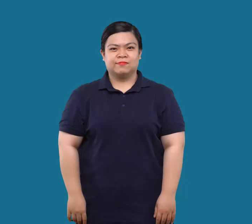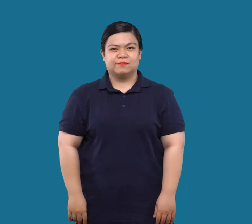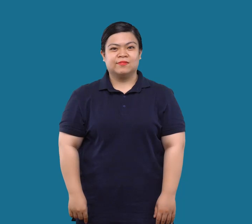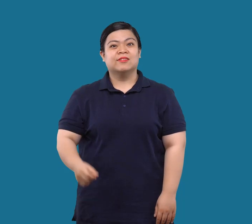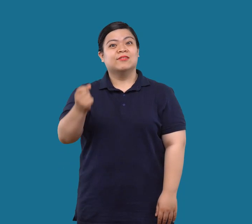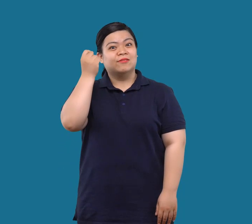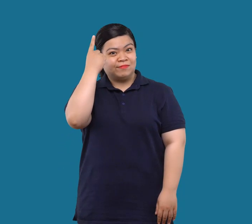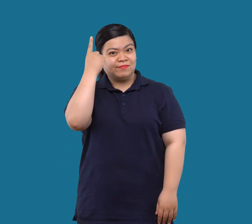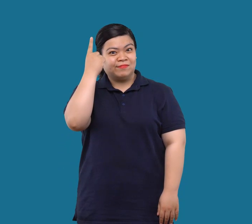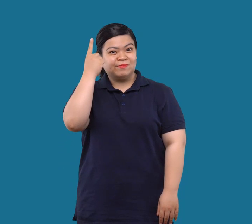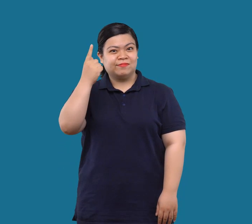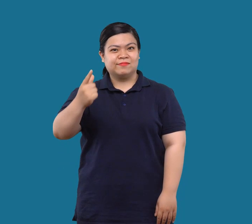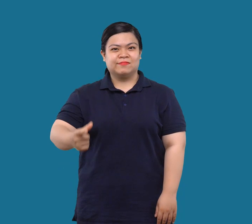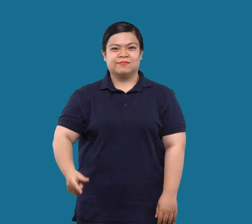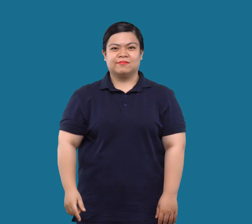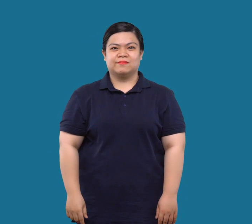hiểu